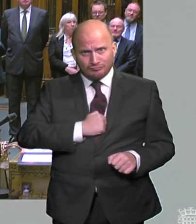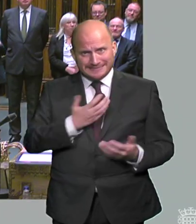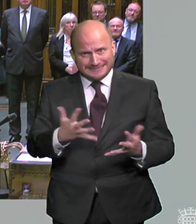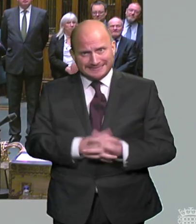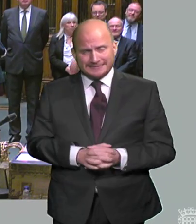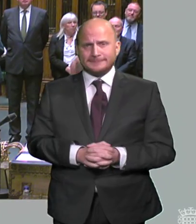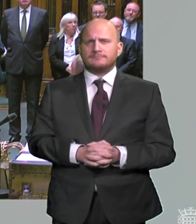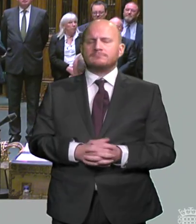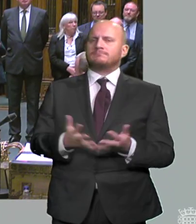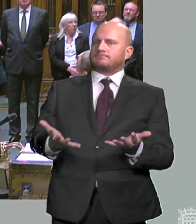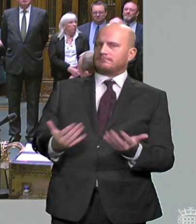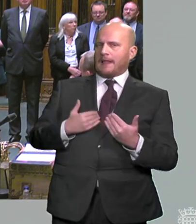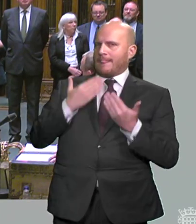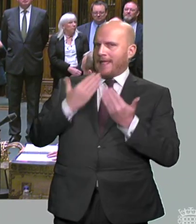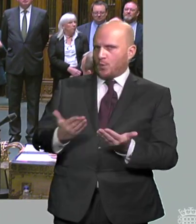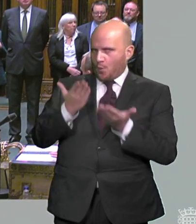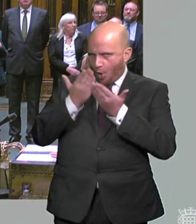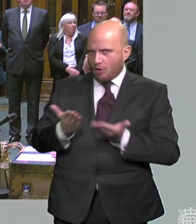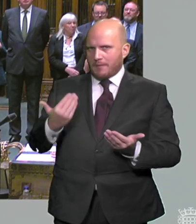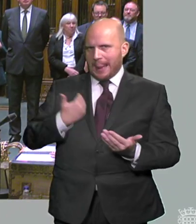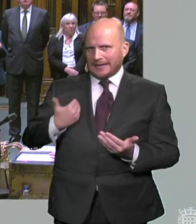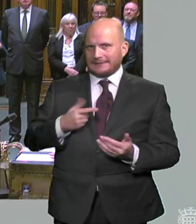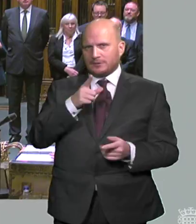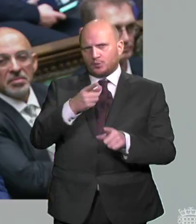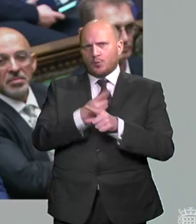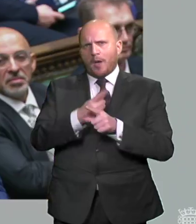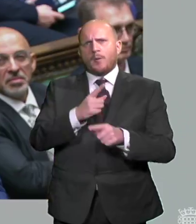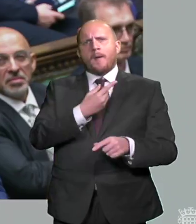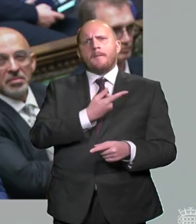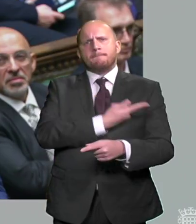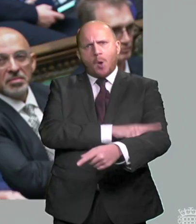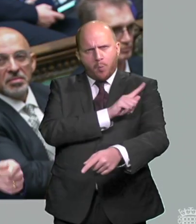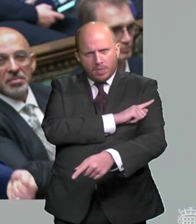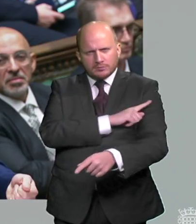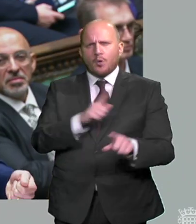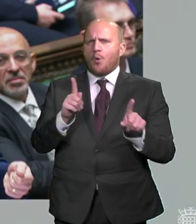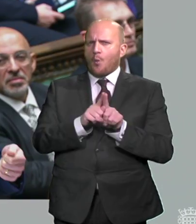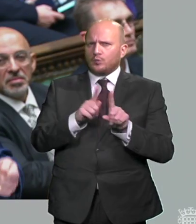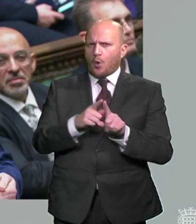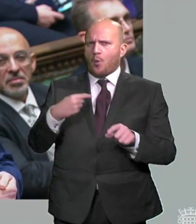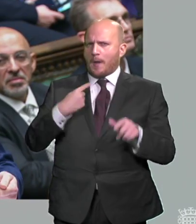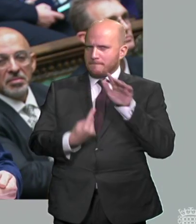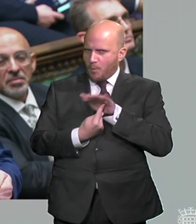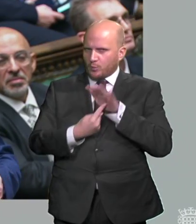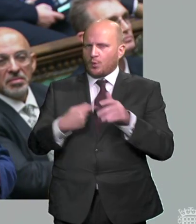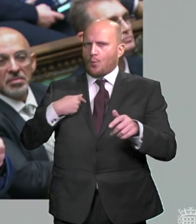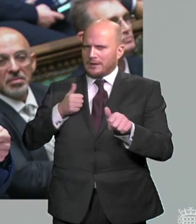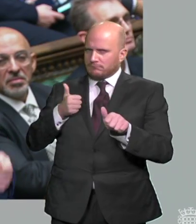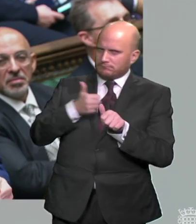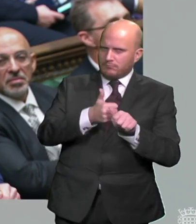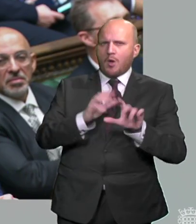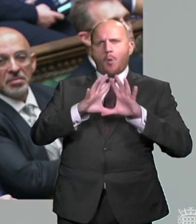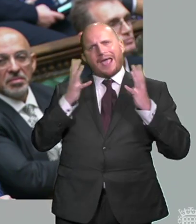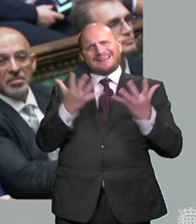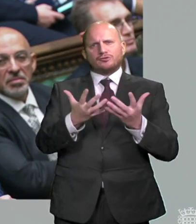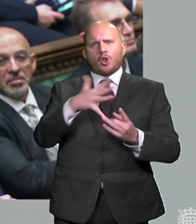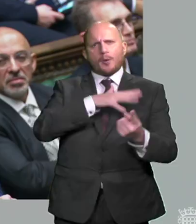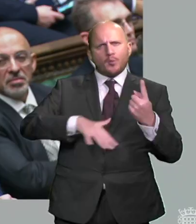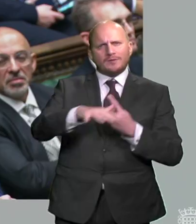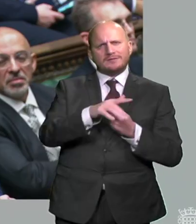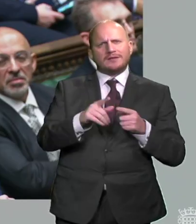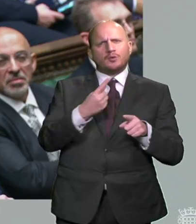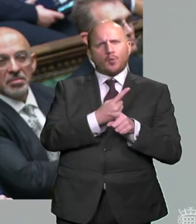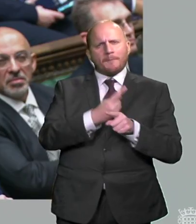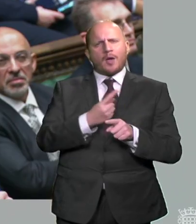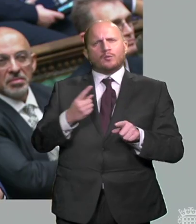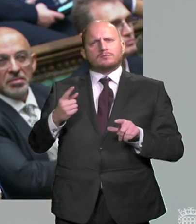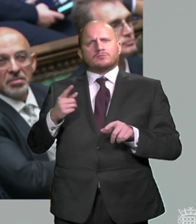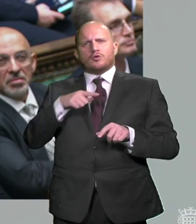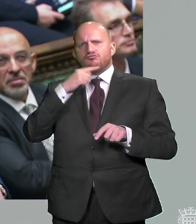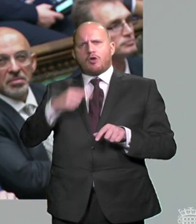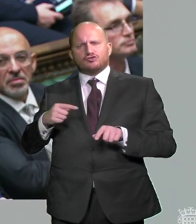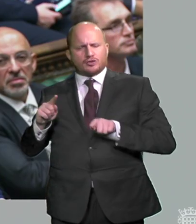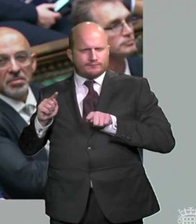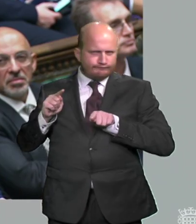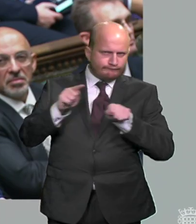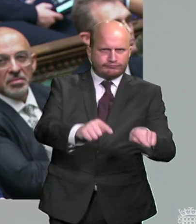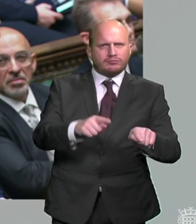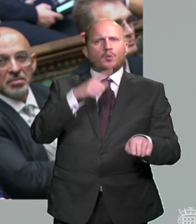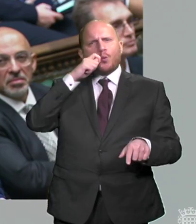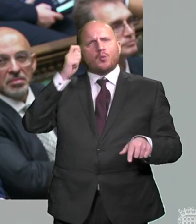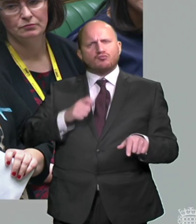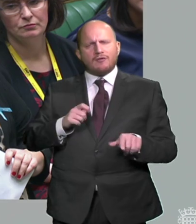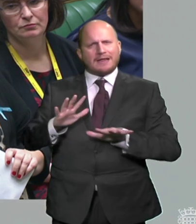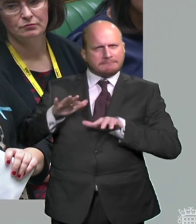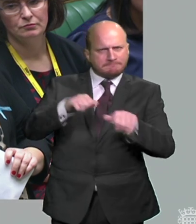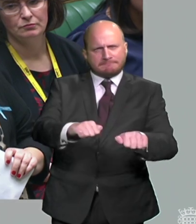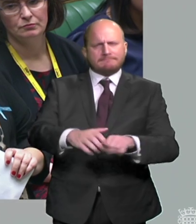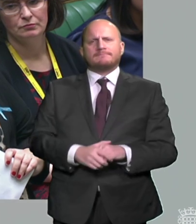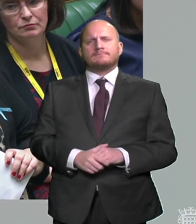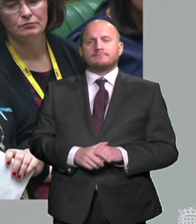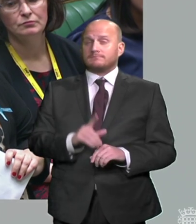May I thank the honourable Lady for what she said about both Poland and the importance of our solidarity with the international community against the appalling illegal invasion by Russia of Ukraine?